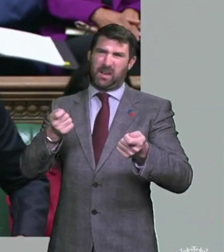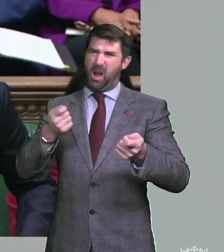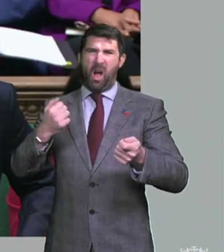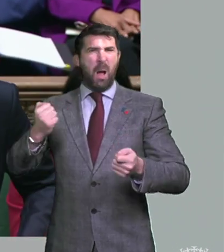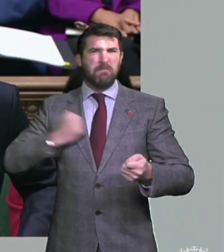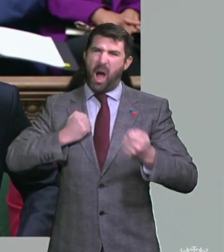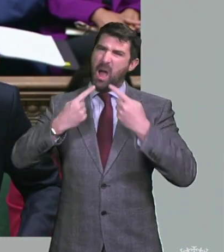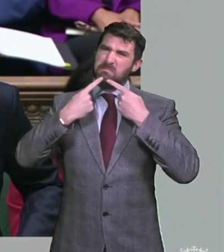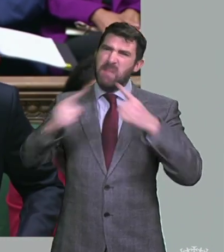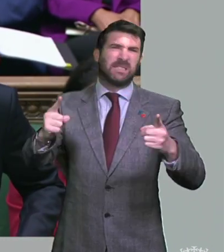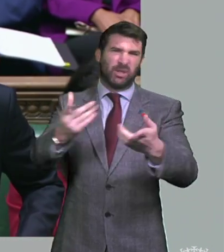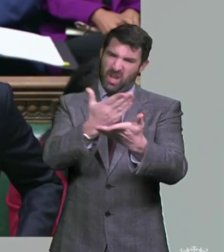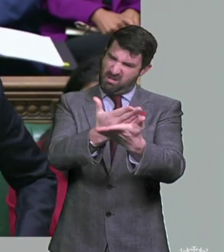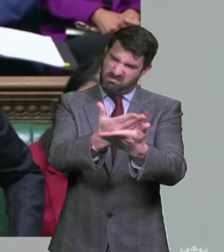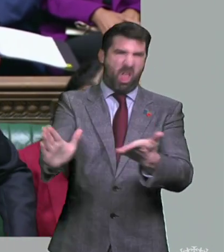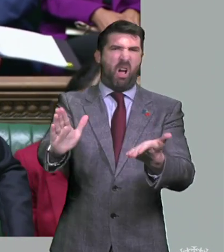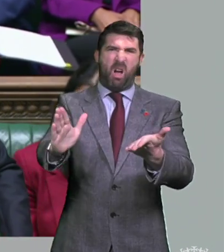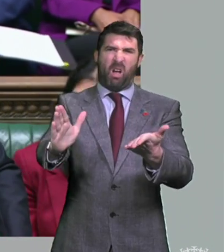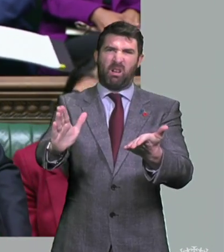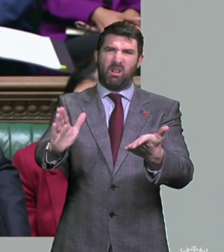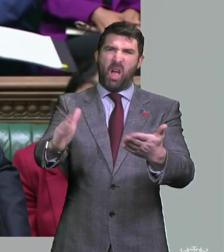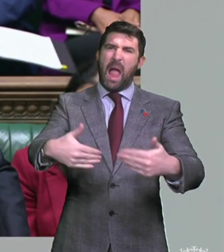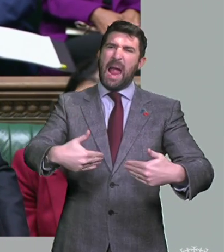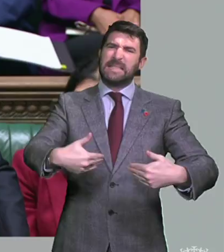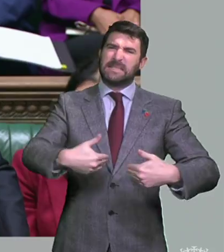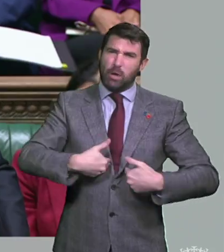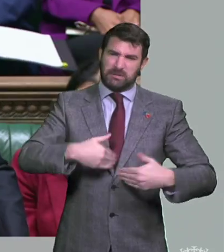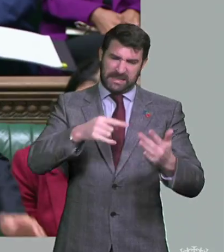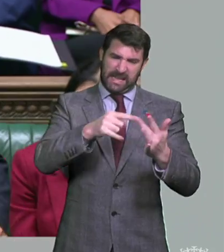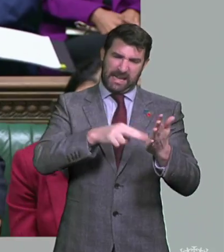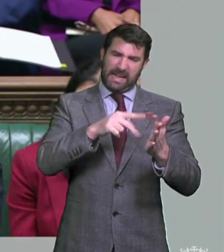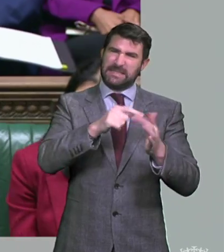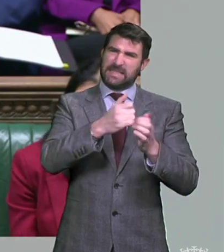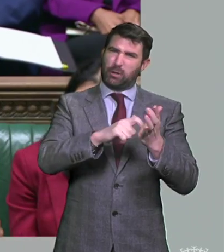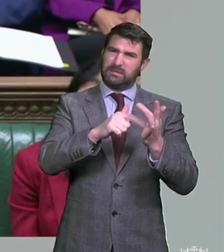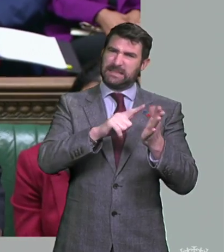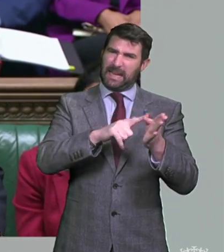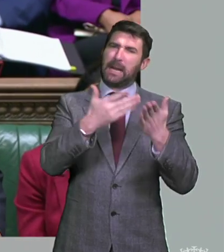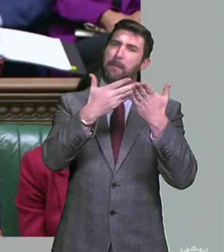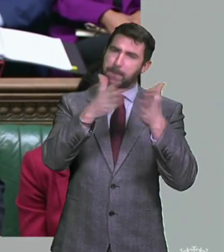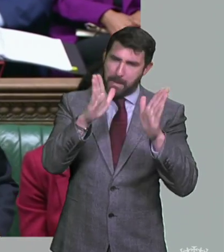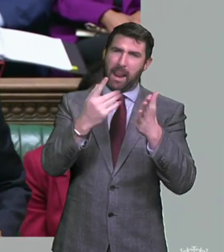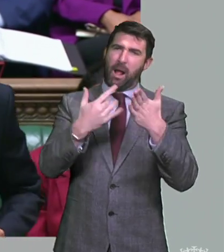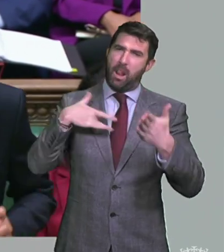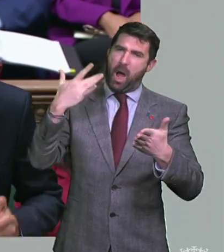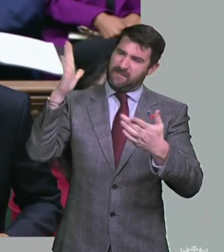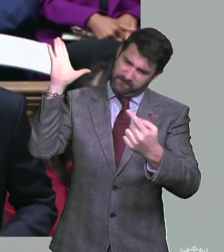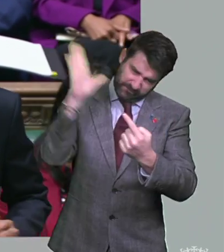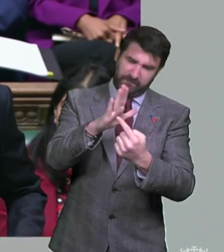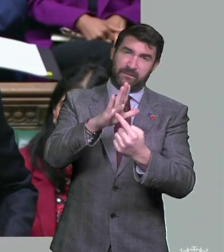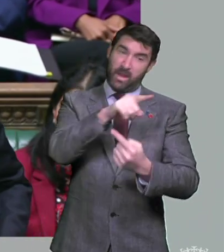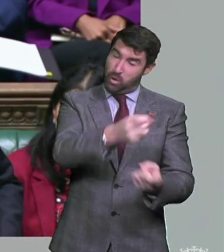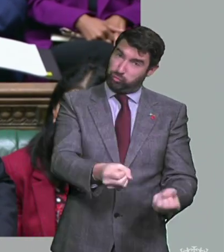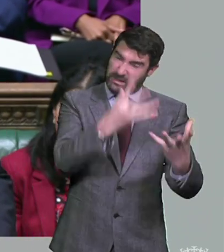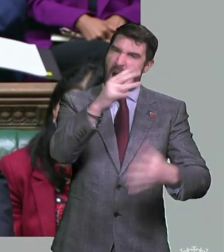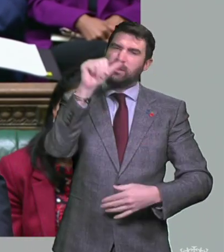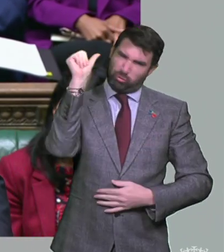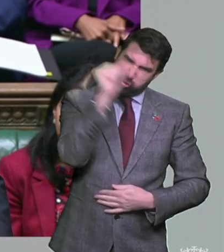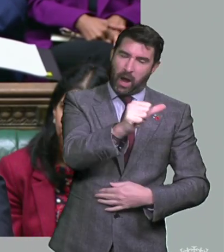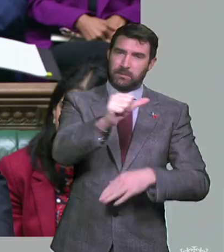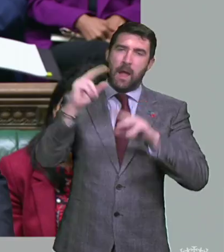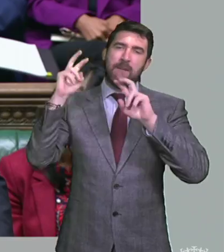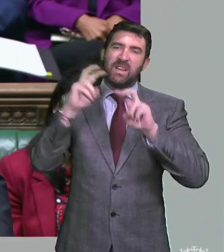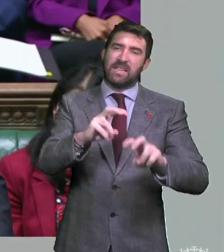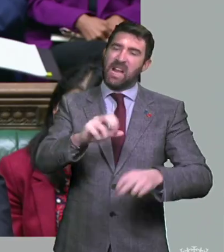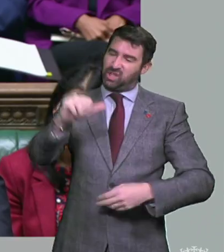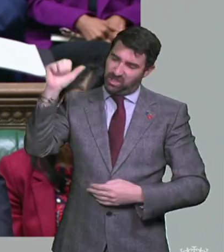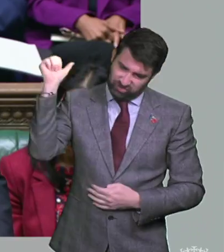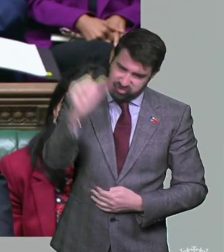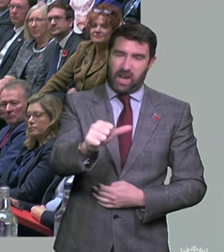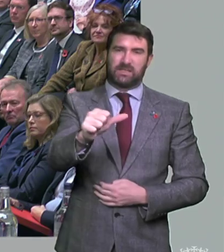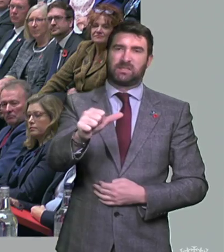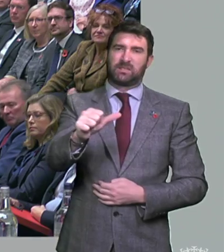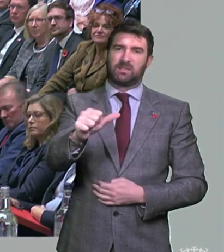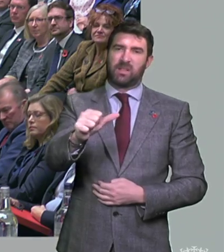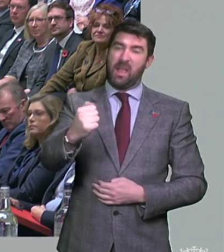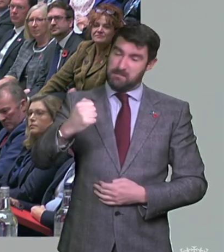That is why it is right that the right honourable Member has resigned, and why it is right that there is a rigorous process to examine these issues.